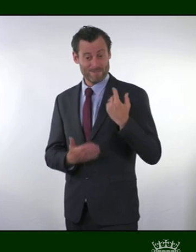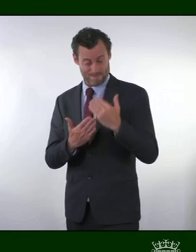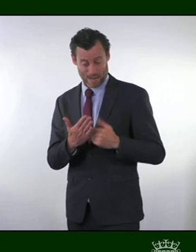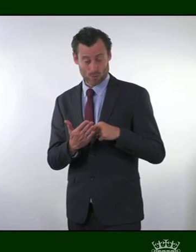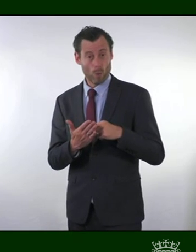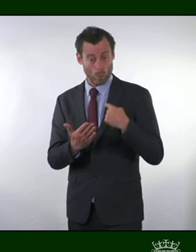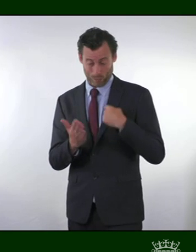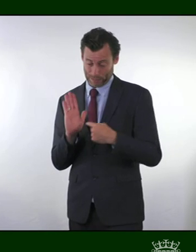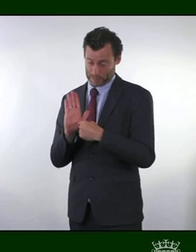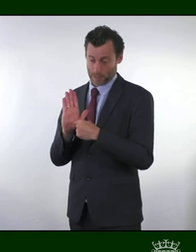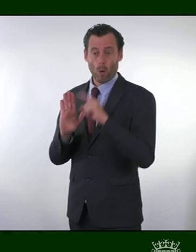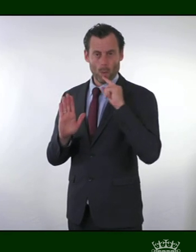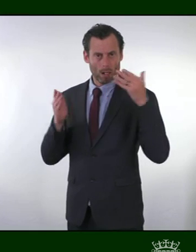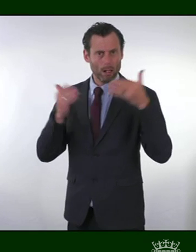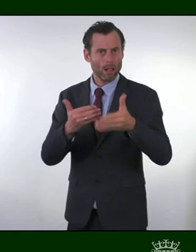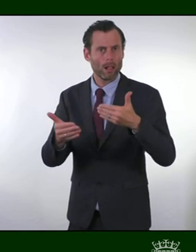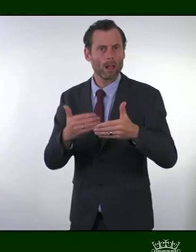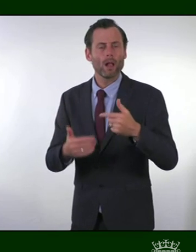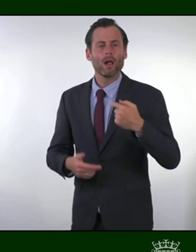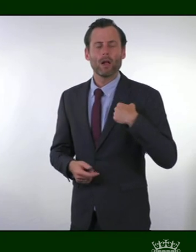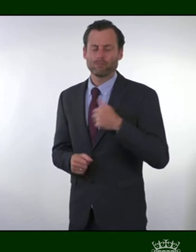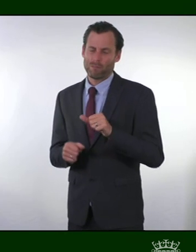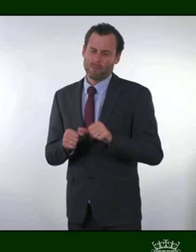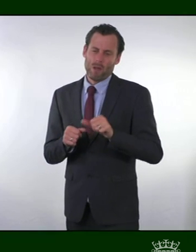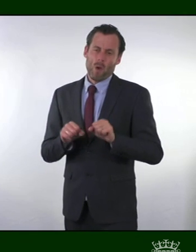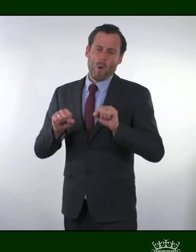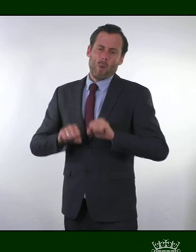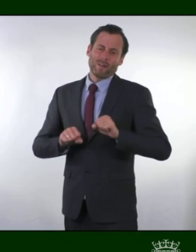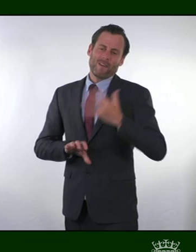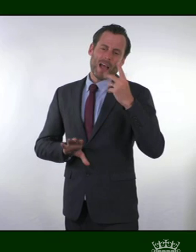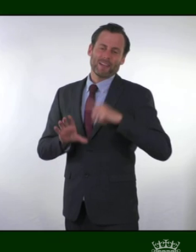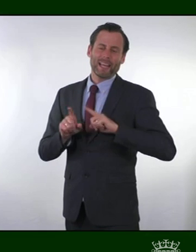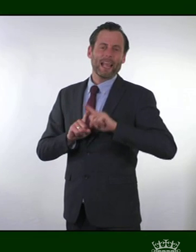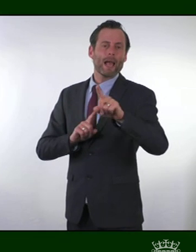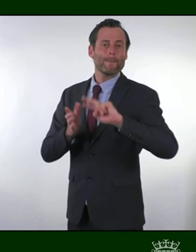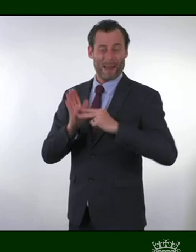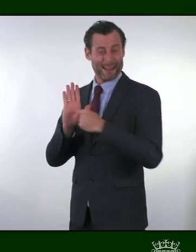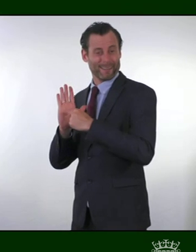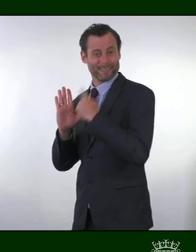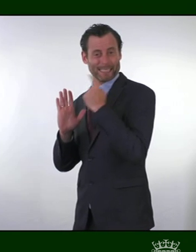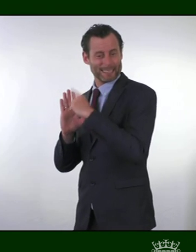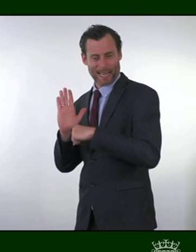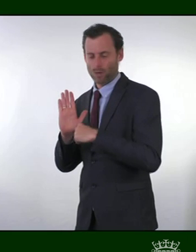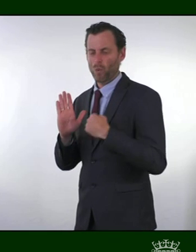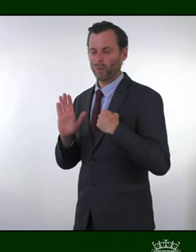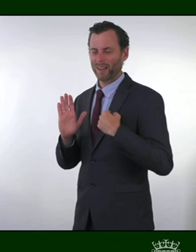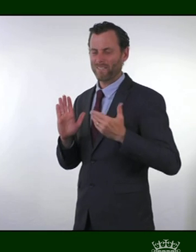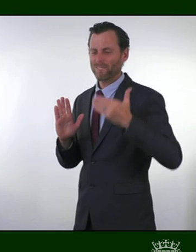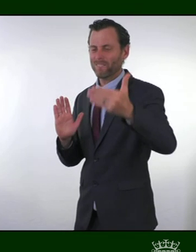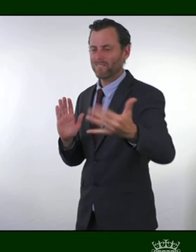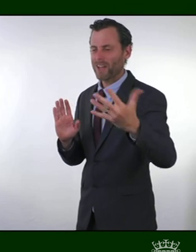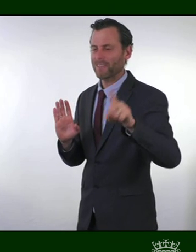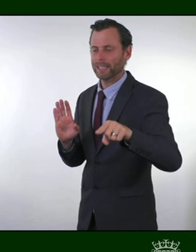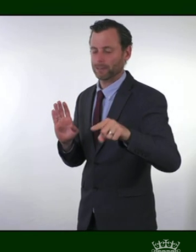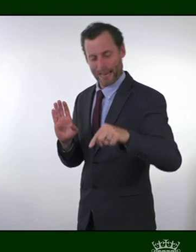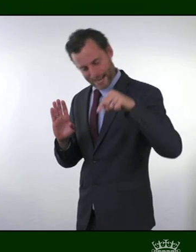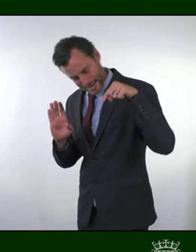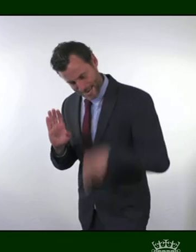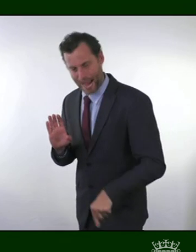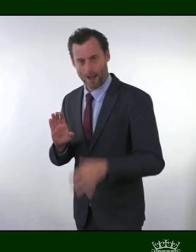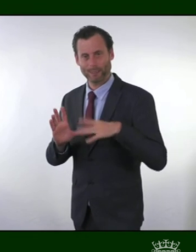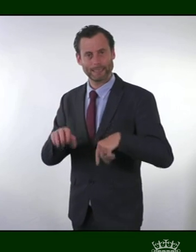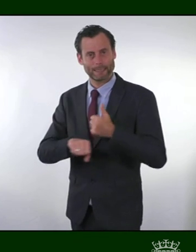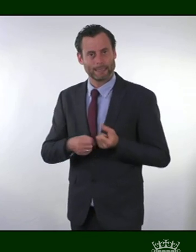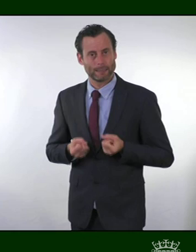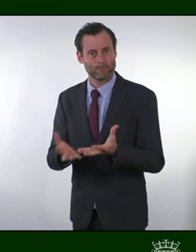Rather than waiting to get started and rather than the five-year plan outlined in our manifesto, we are getting on with it today.